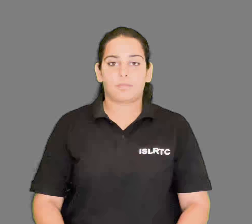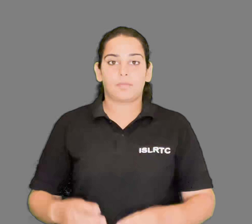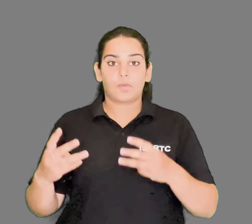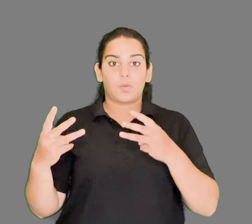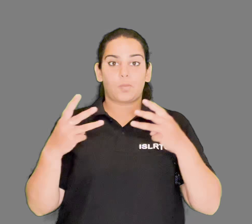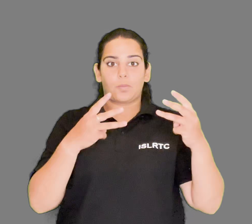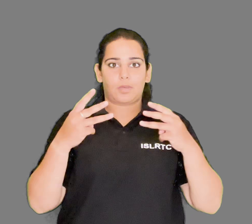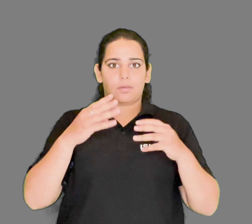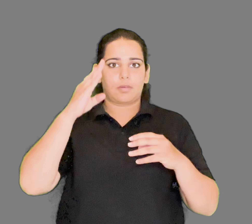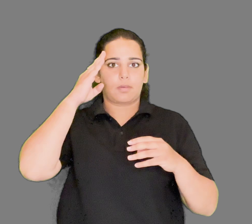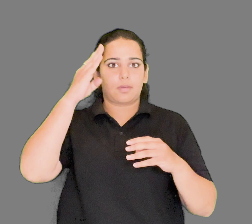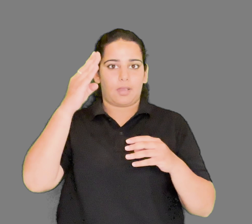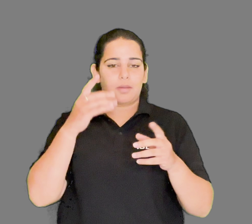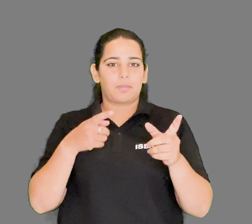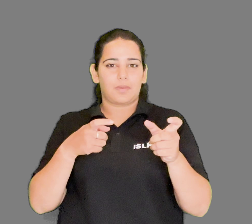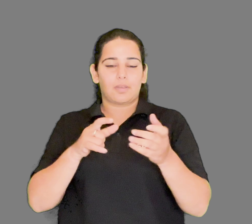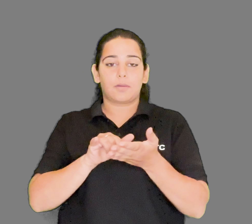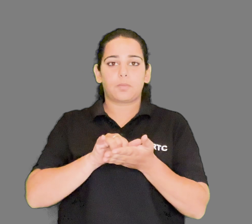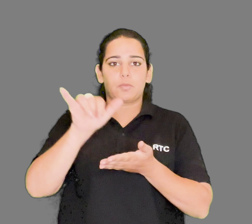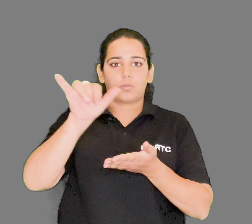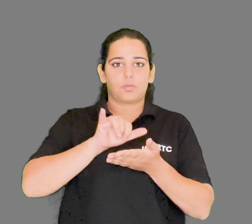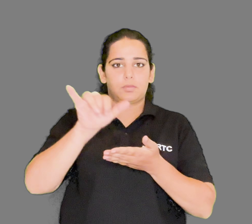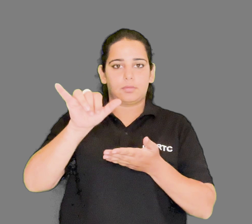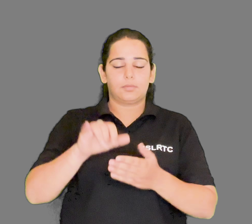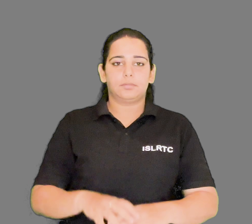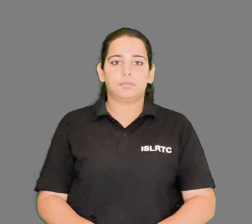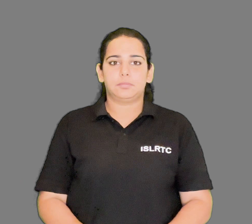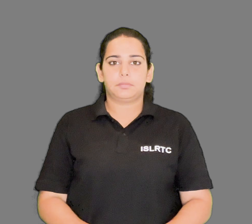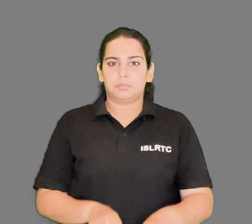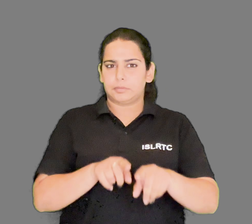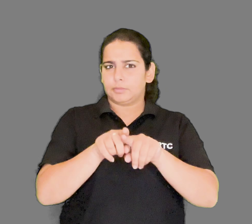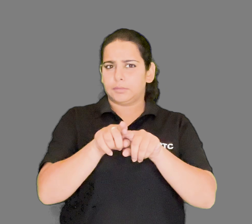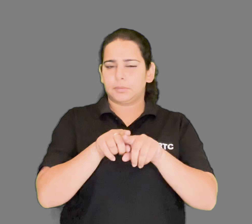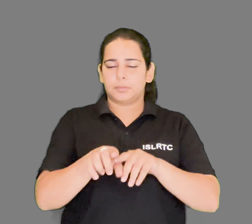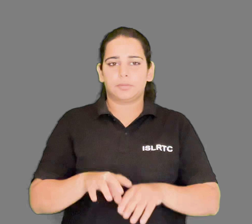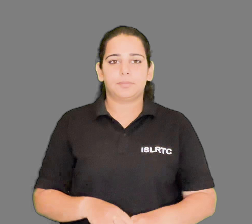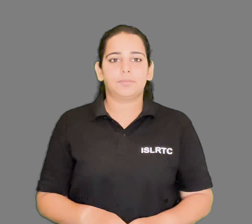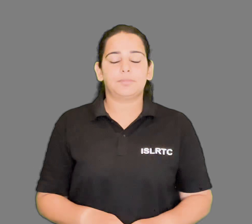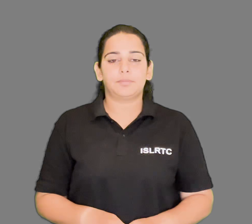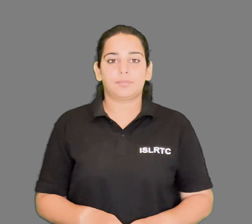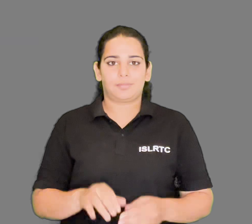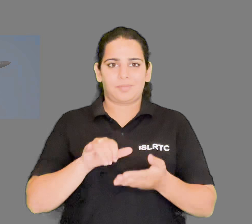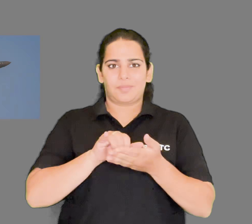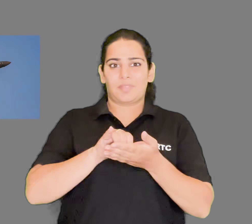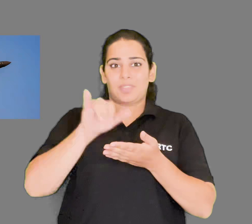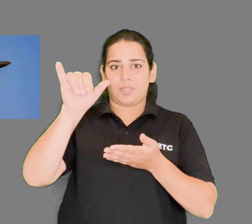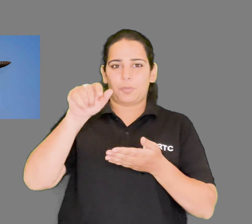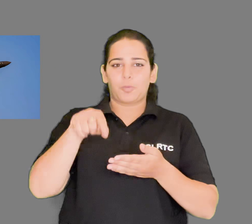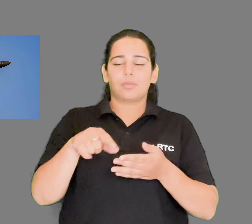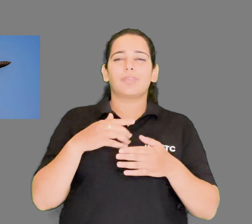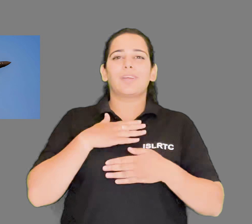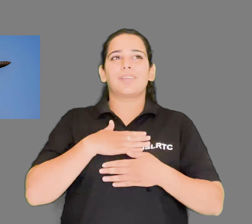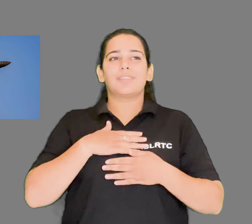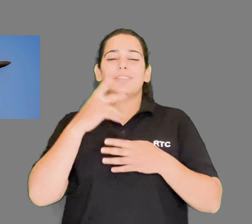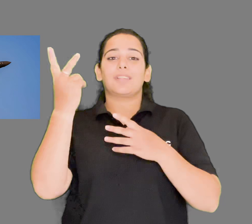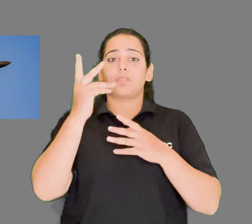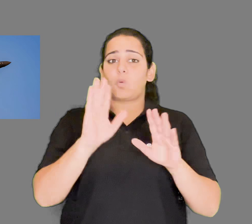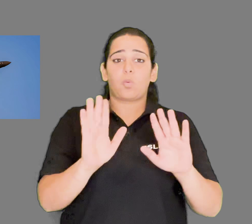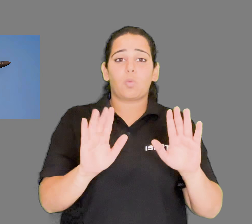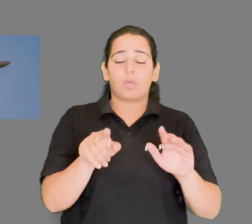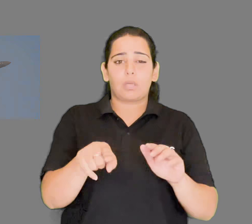Military plane An aircraft designed and used for combat